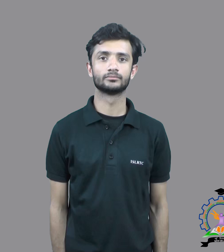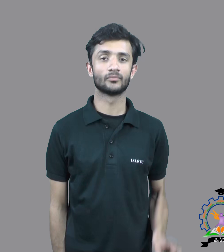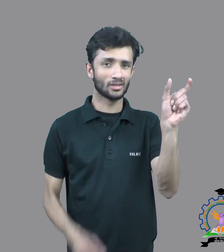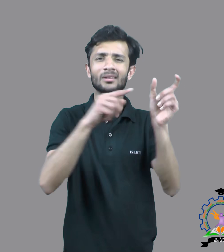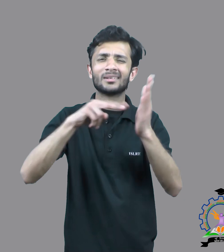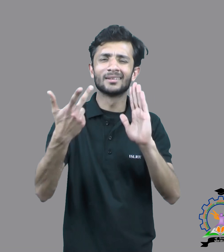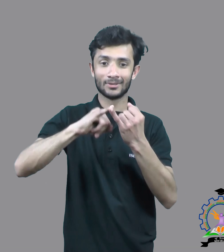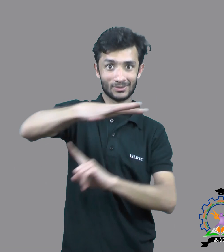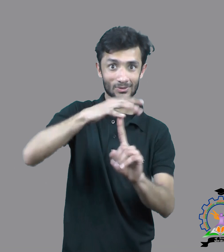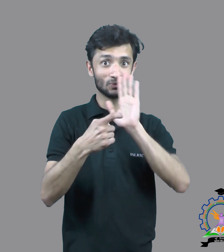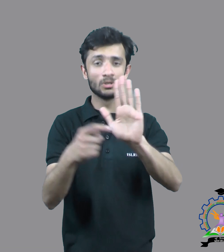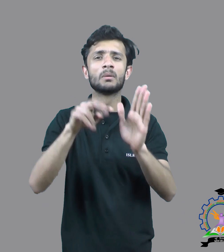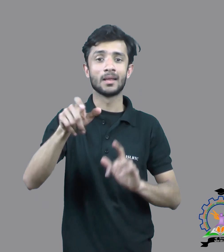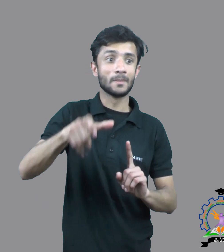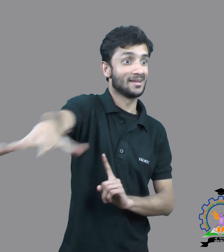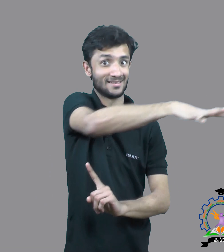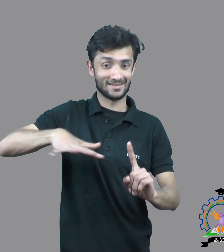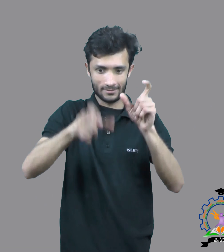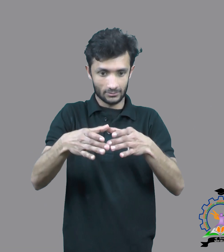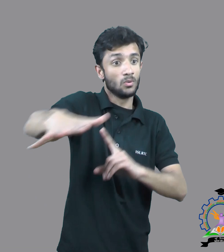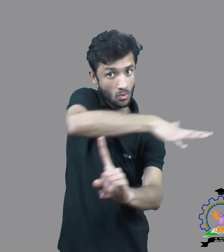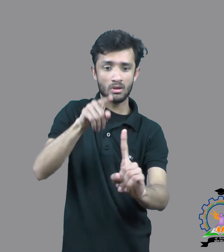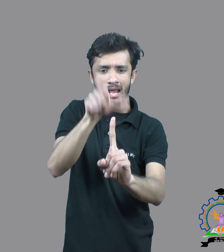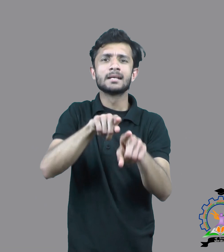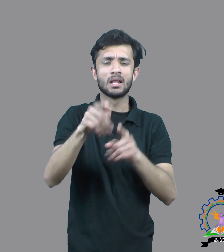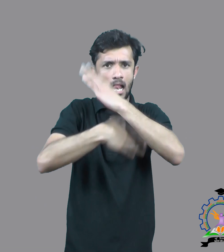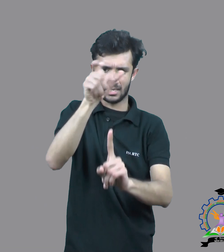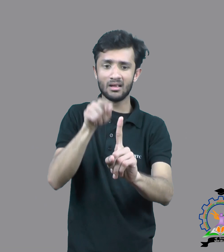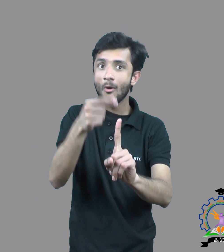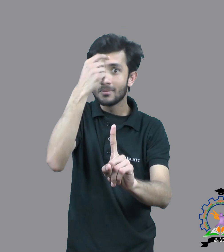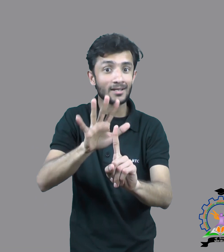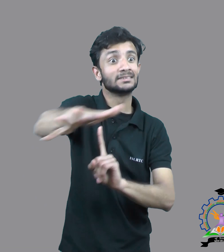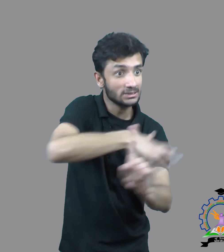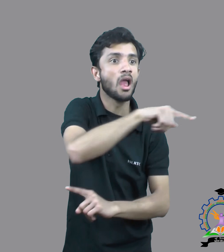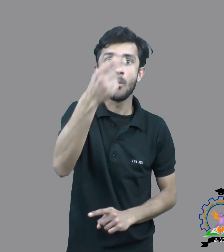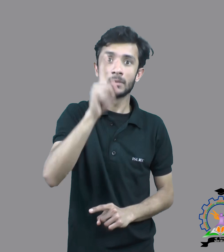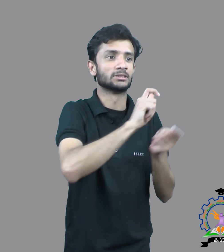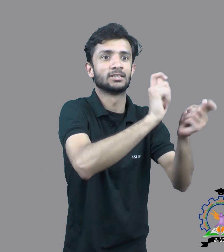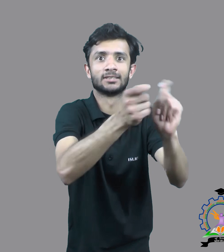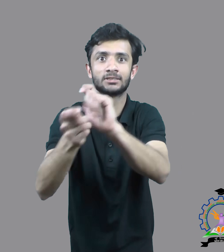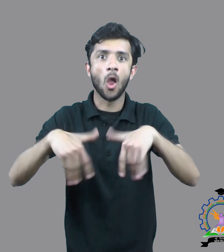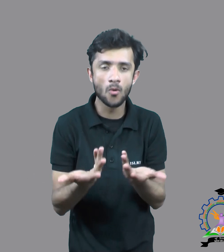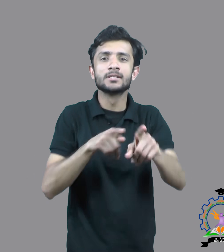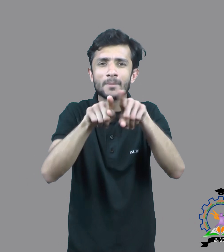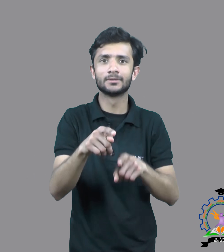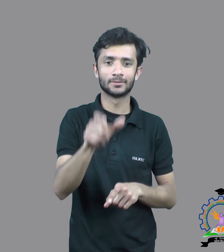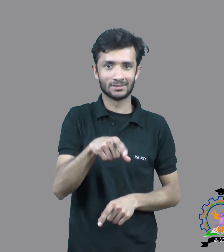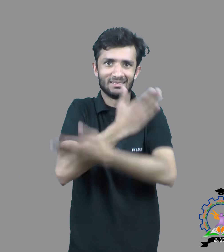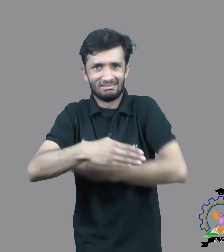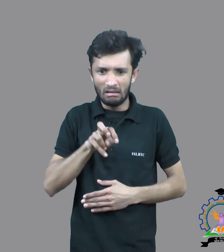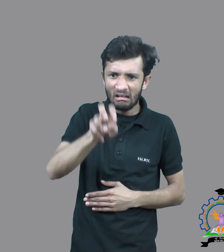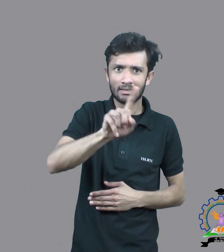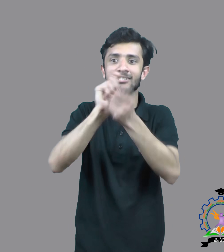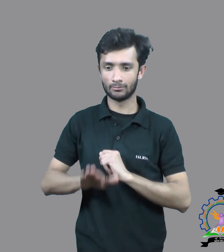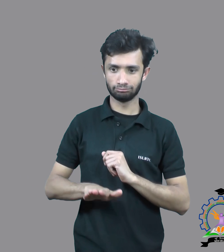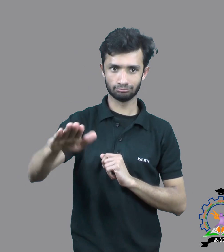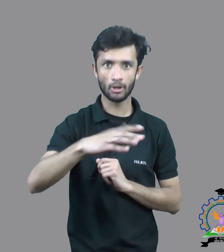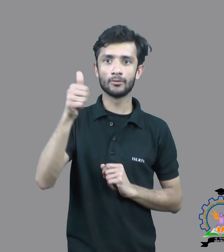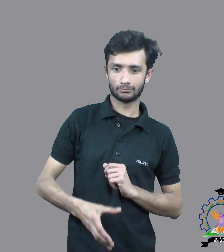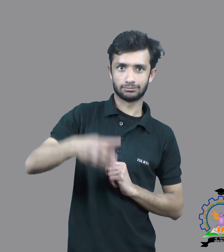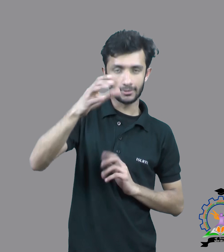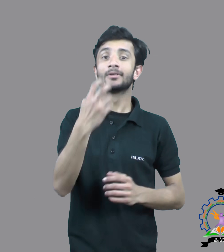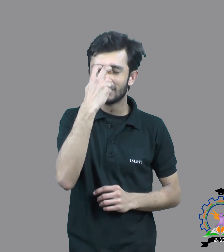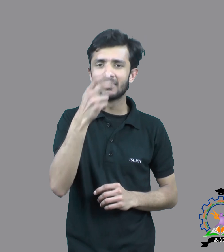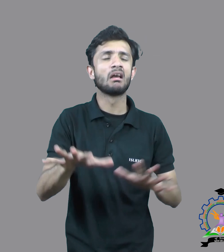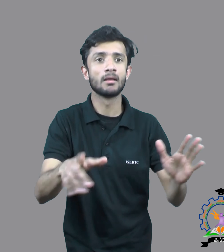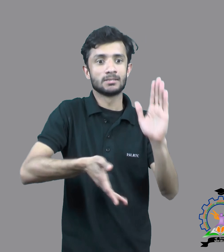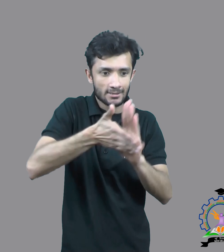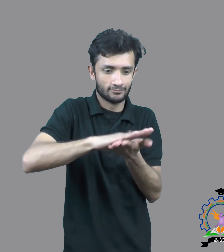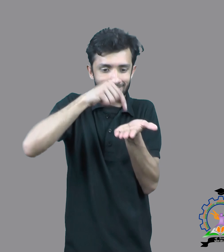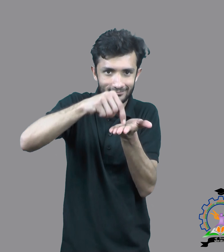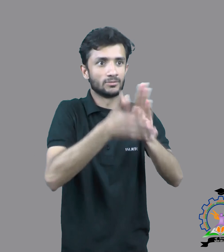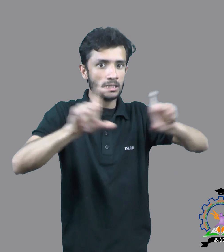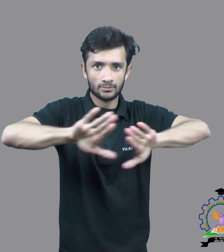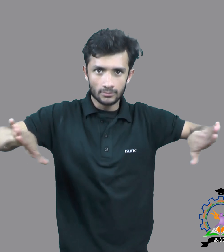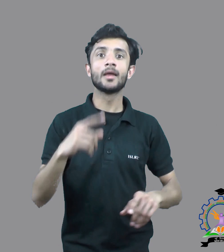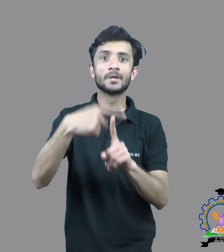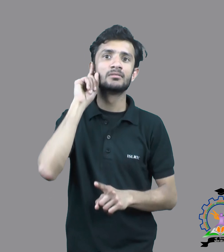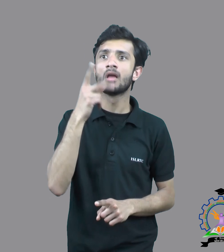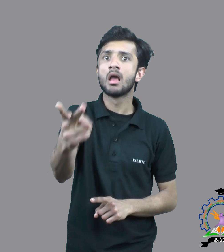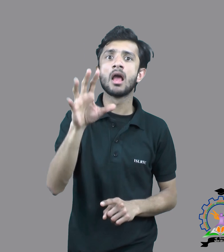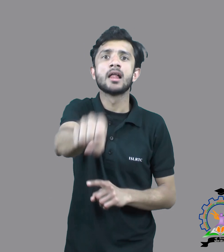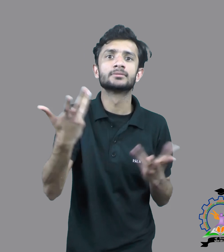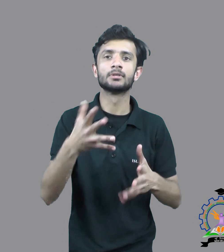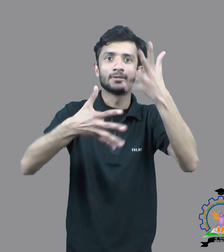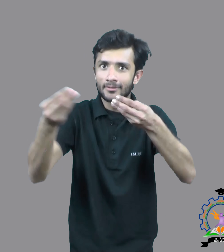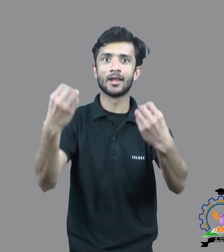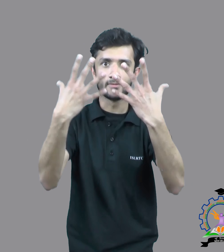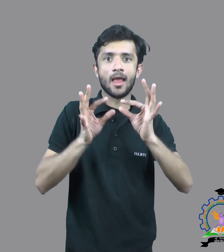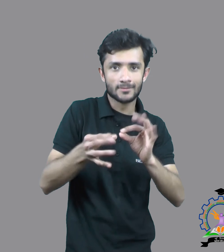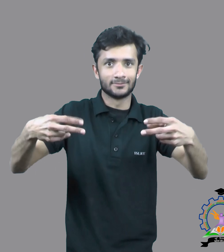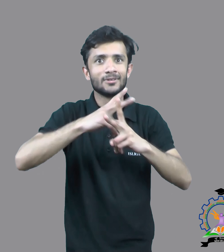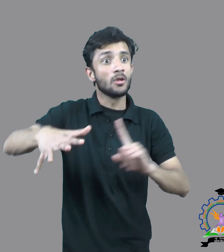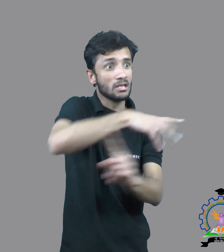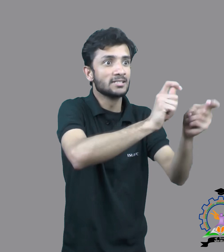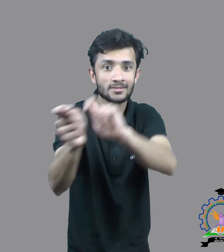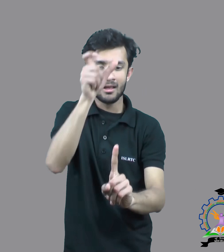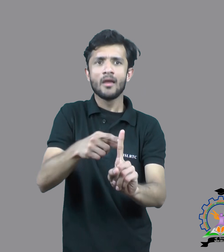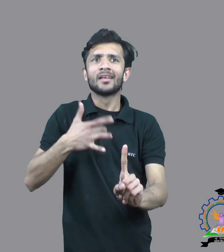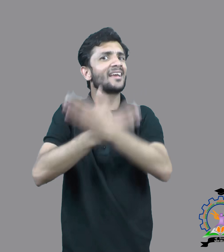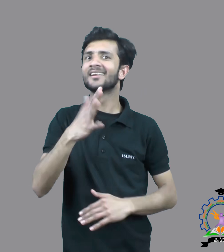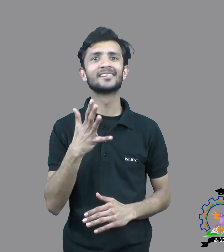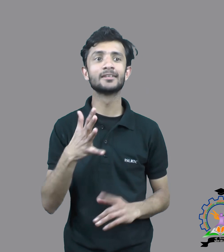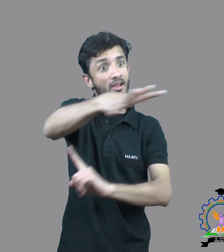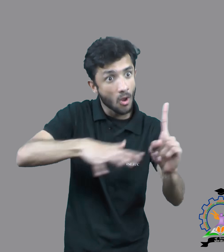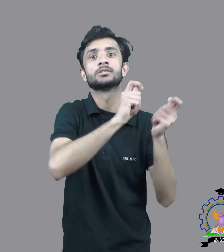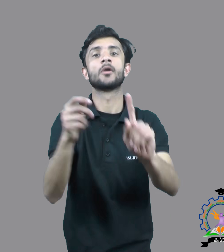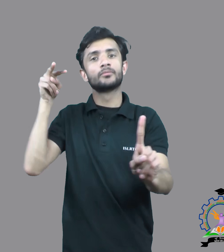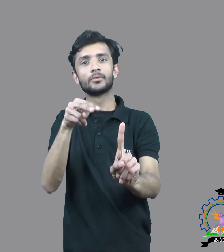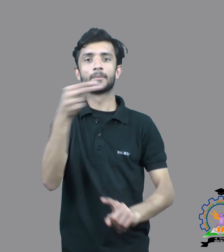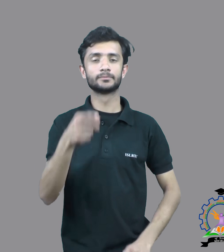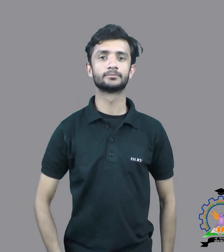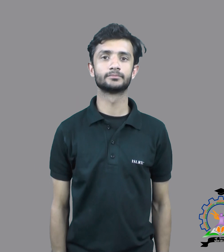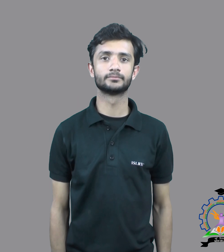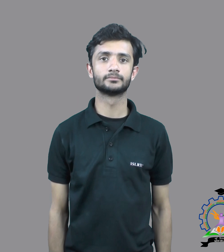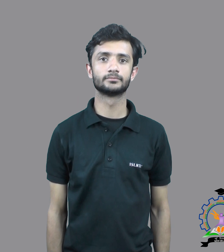Social Model of Disability